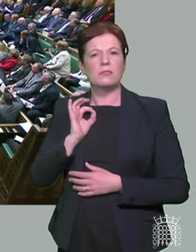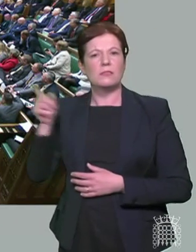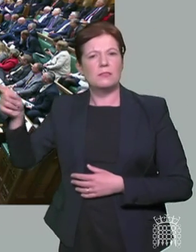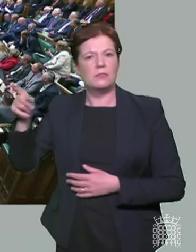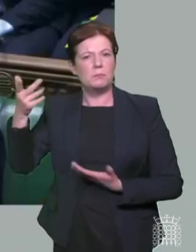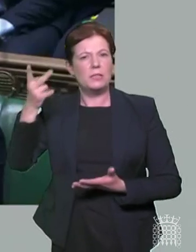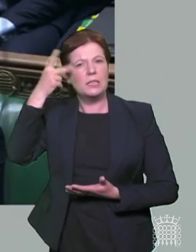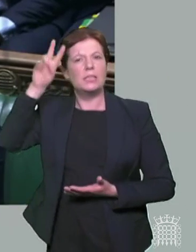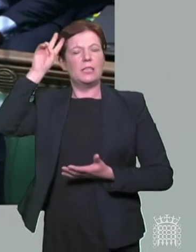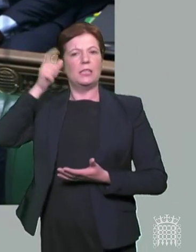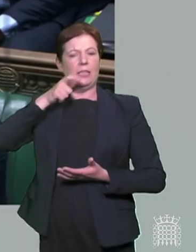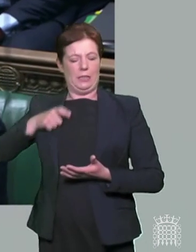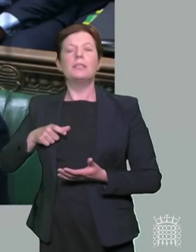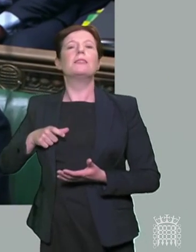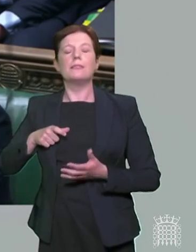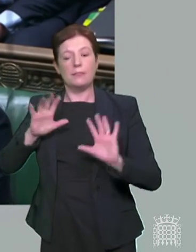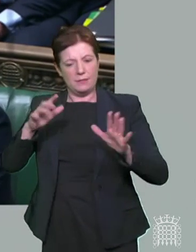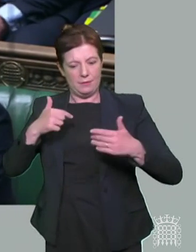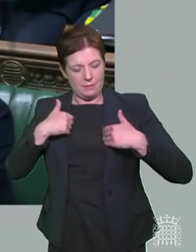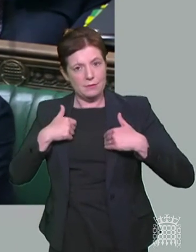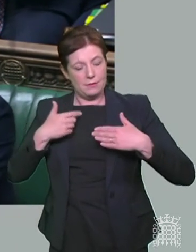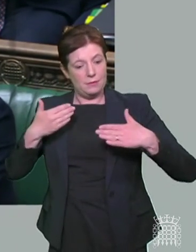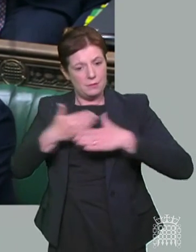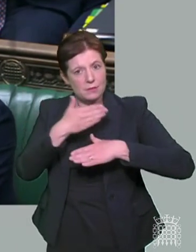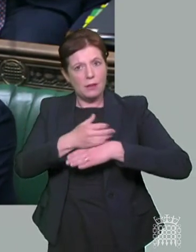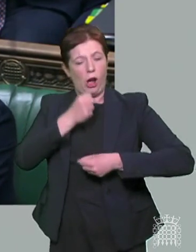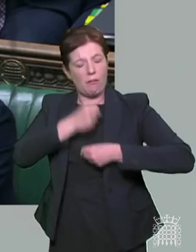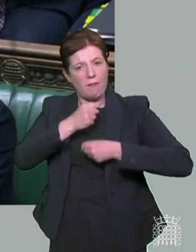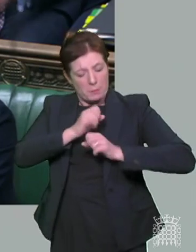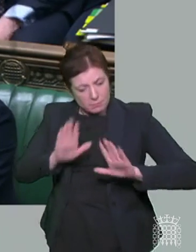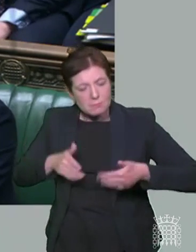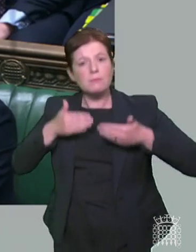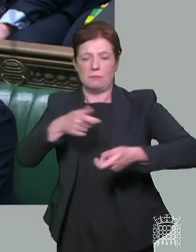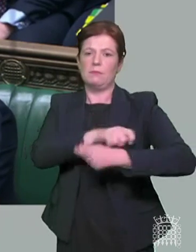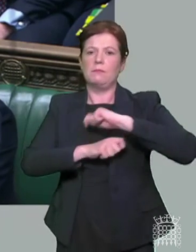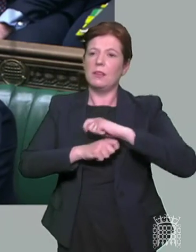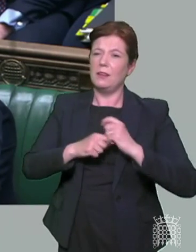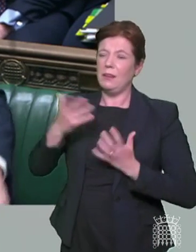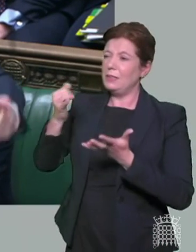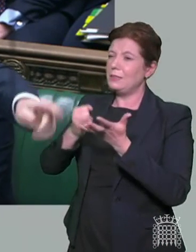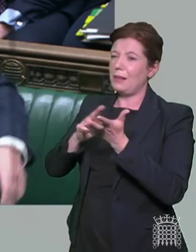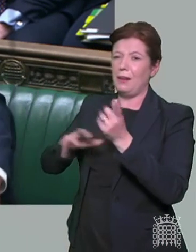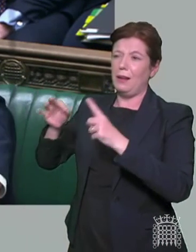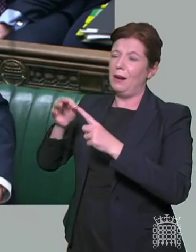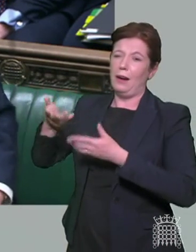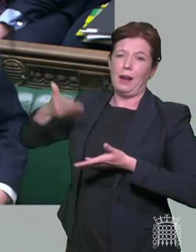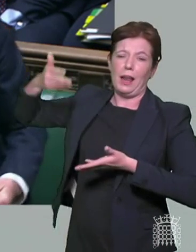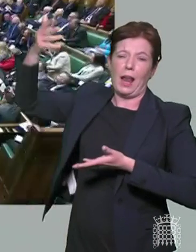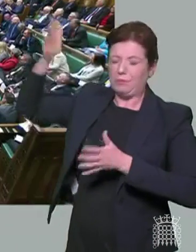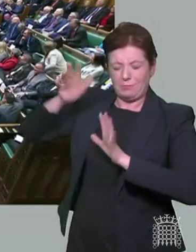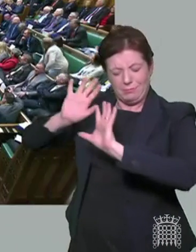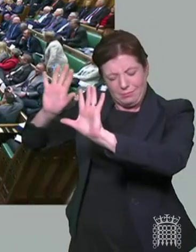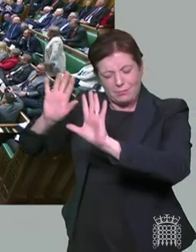The answer is that we are going to get on with the job, and it would be nice to hear an ounce of sense from the Scottish nationalist party, or see some competent government.